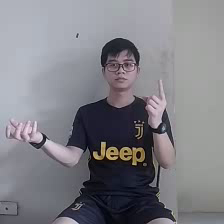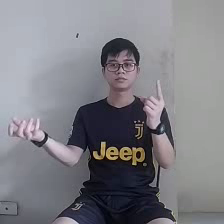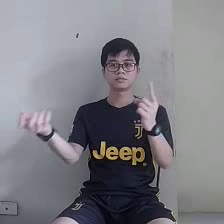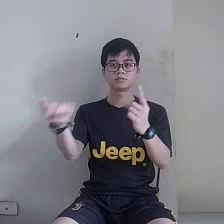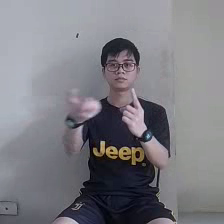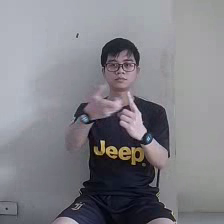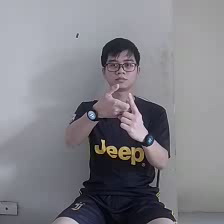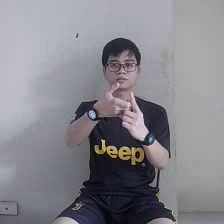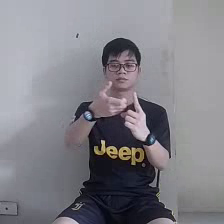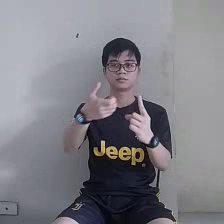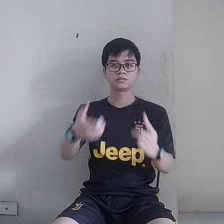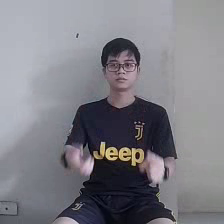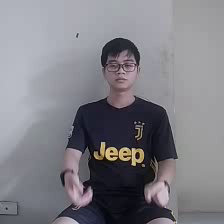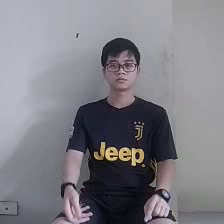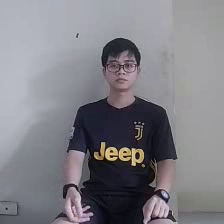Hâm mộ